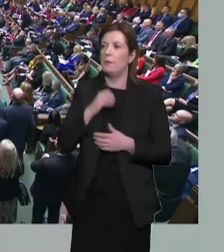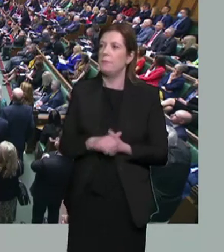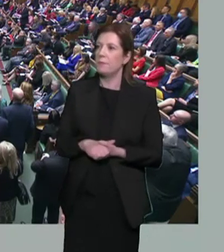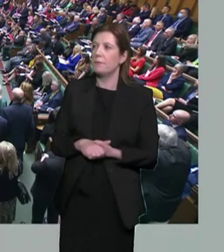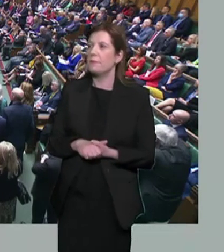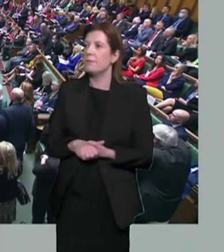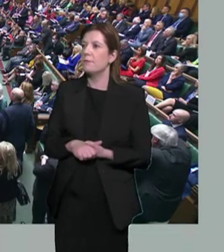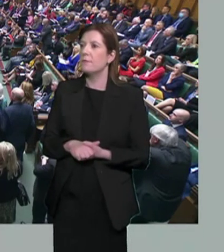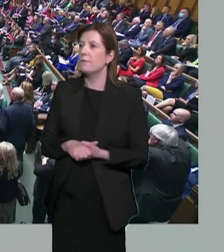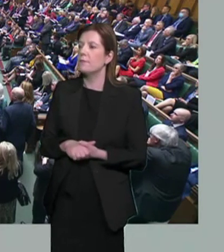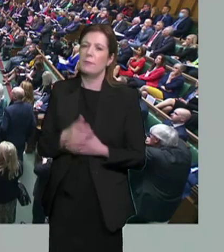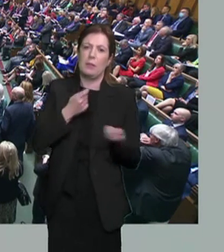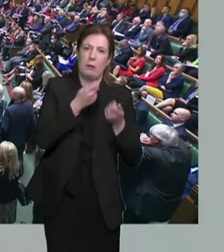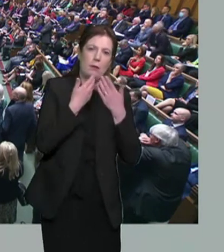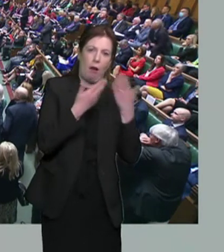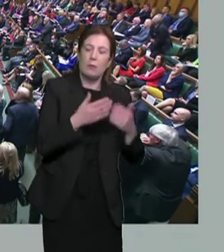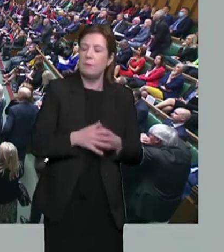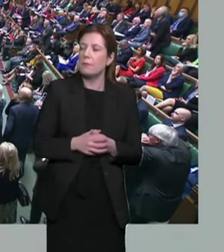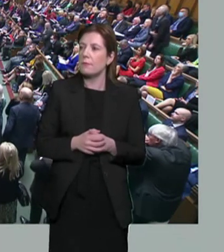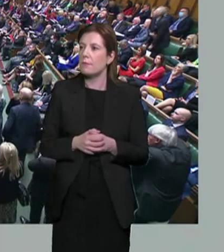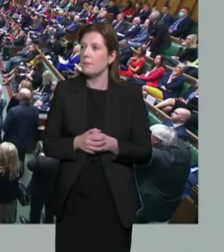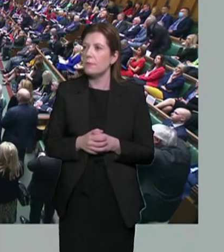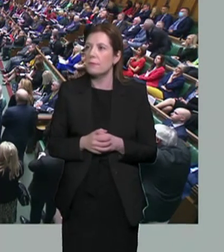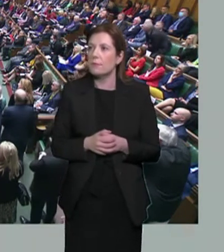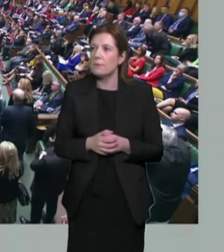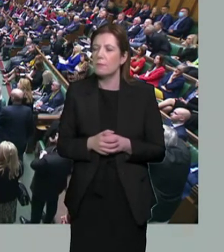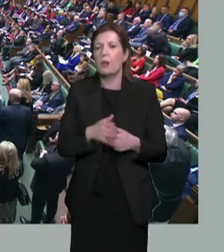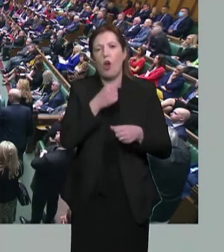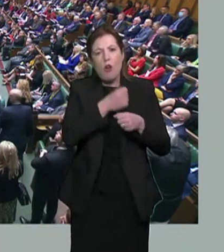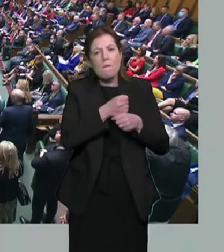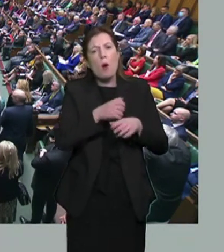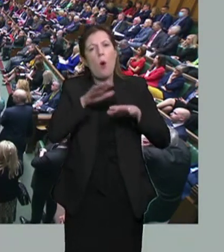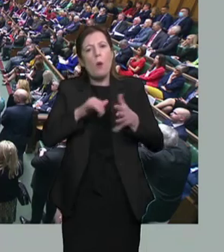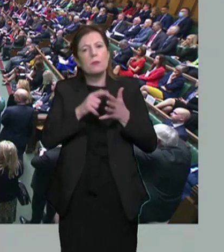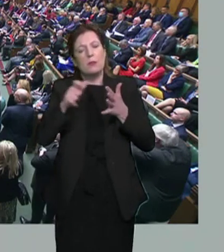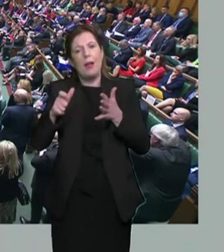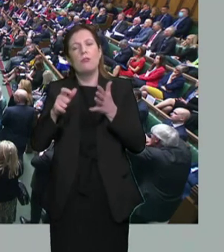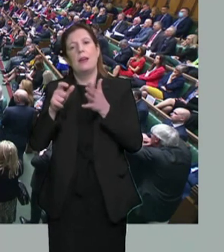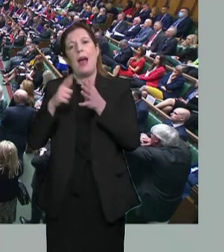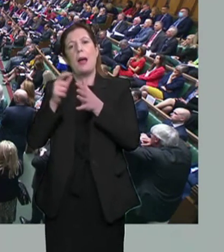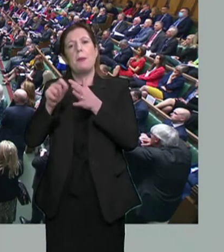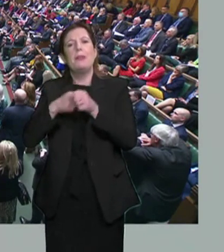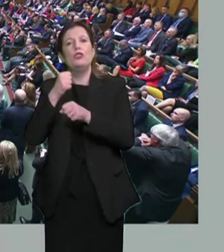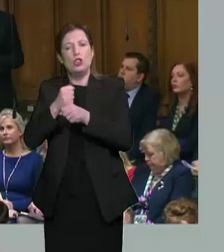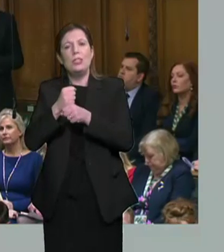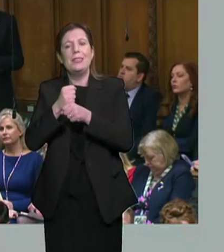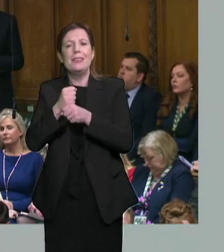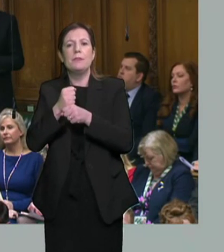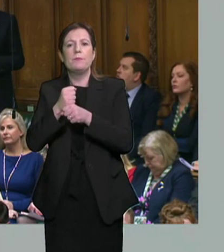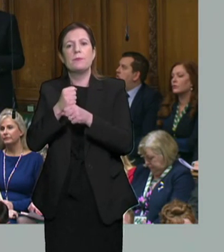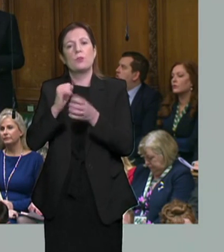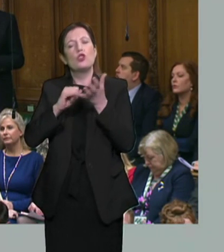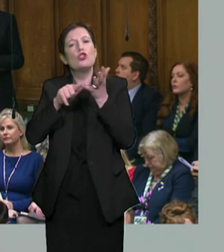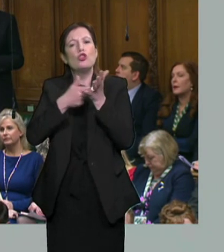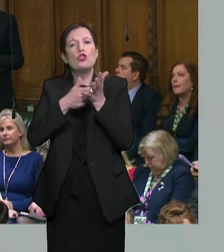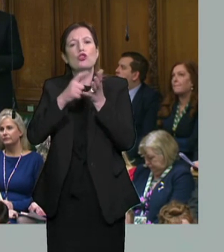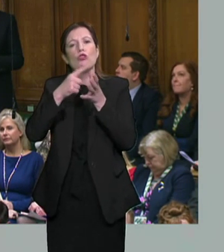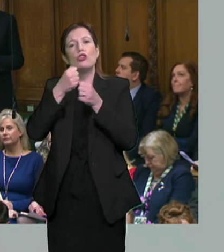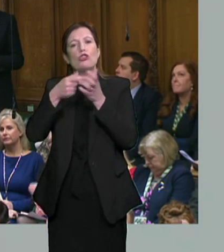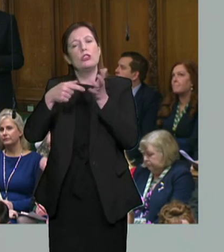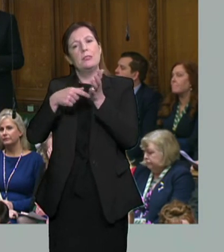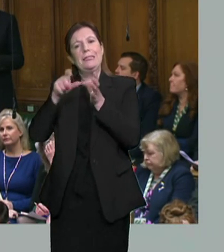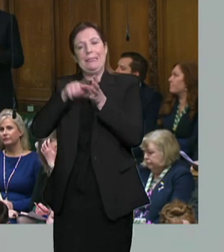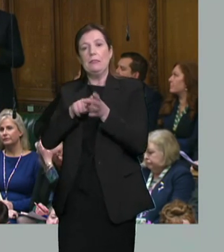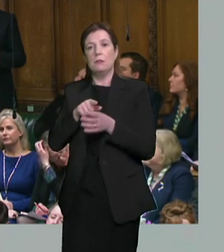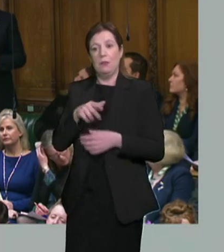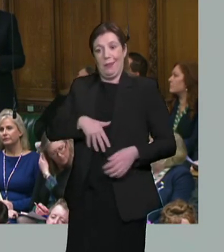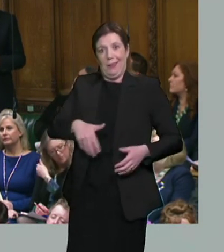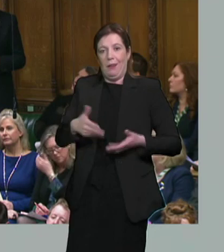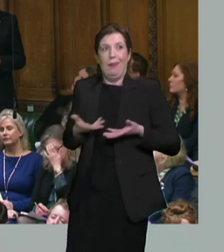May I begin, as chair of the all-party group on surrogacy, by thanking the Government, and the Home Secretary in particular for her work in bringing Ukrainian surrogates to safety here?